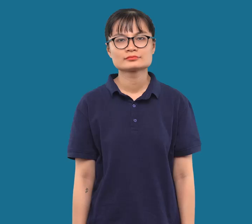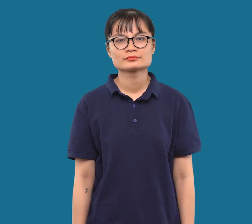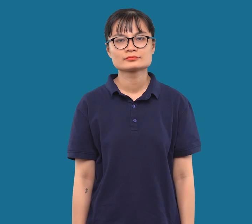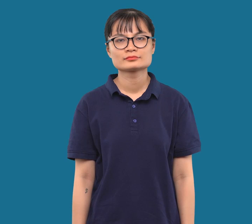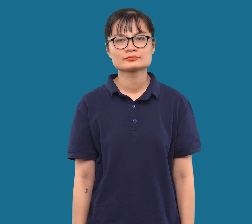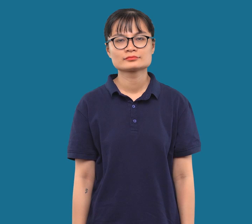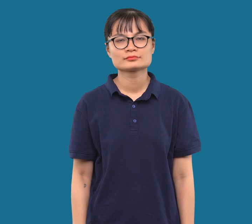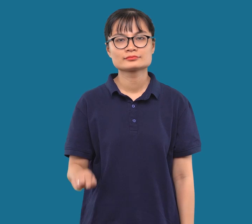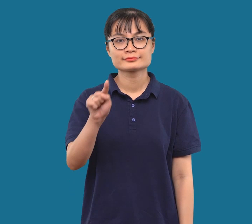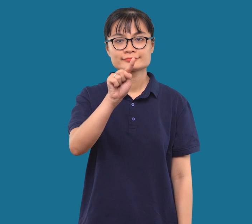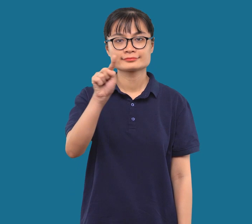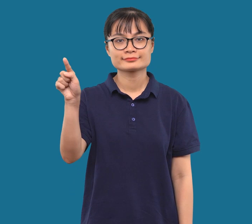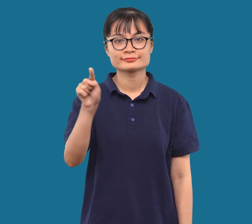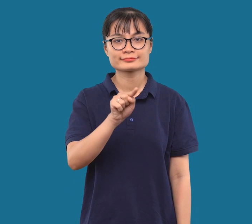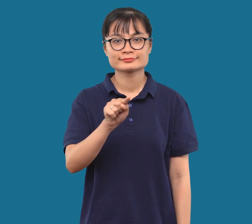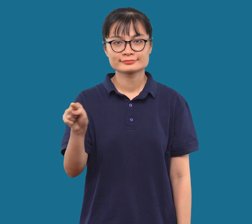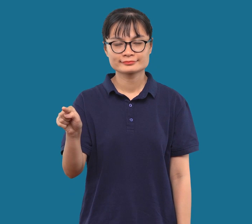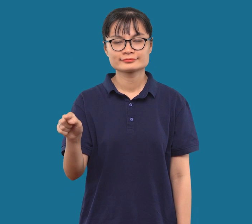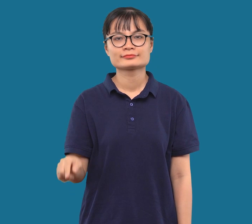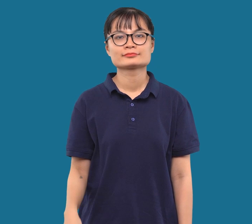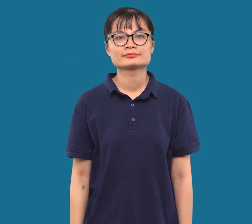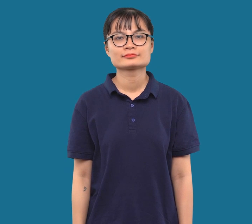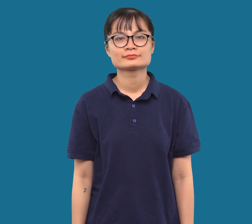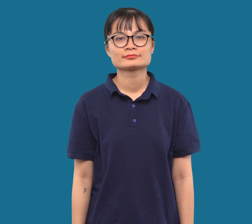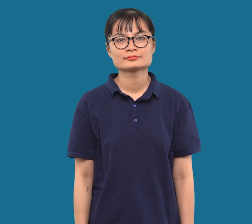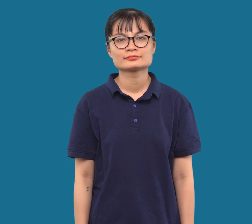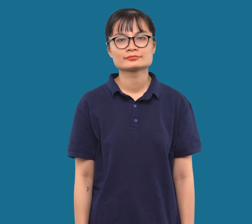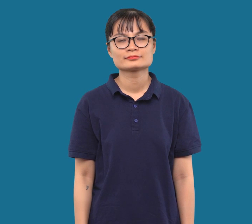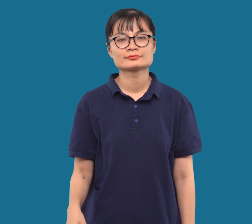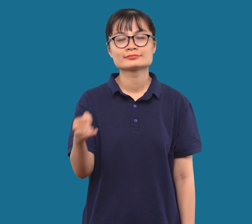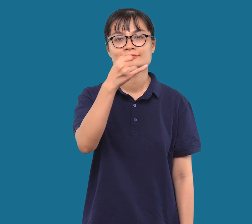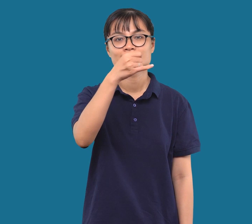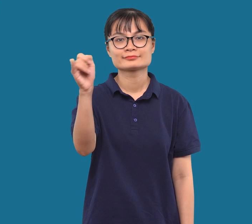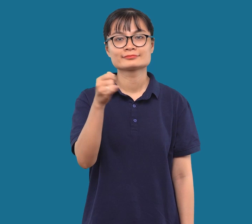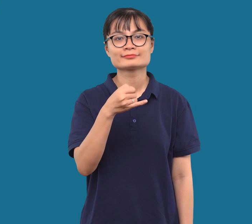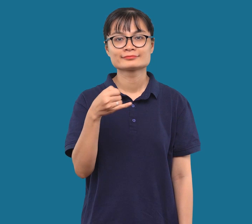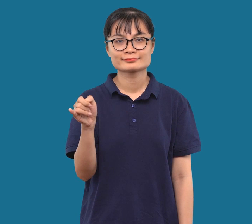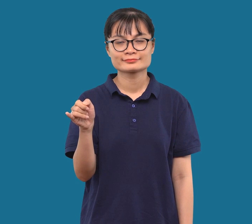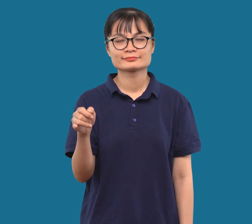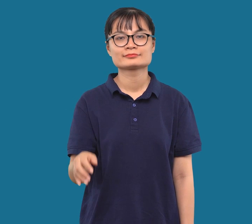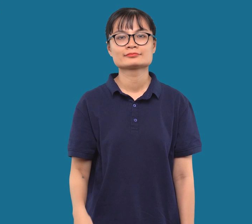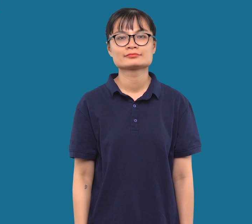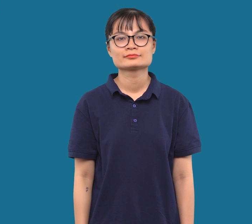z